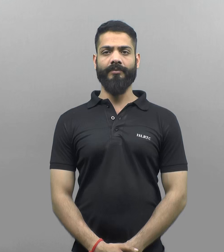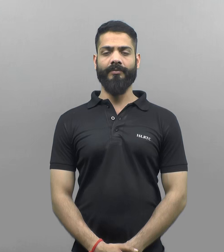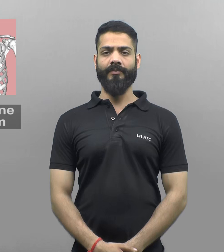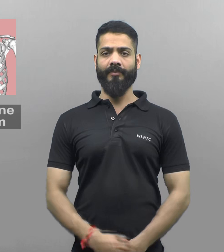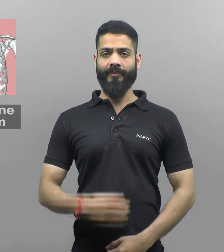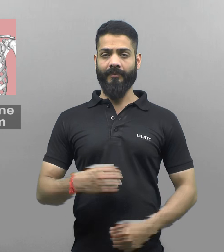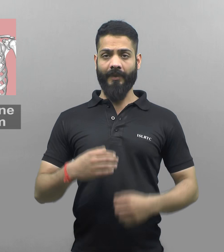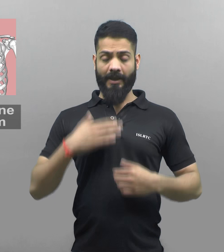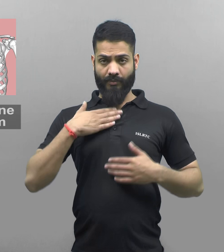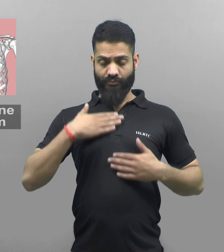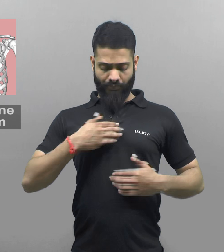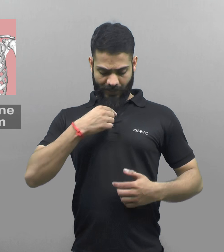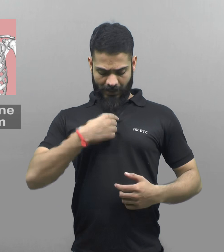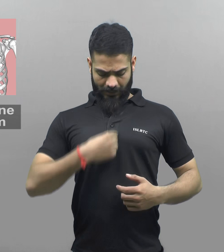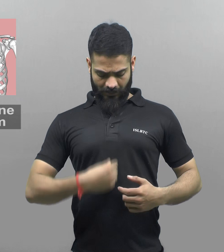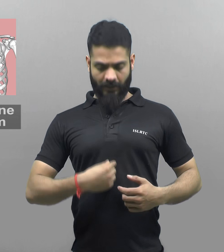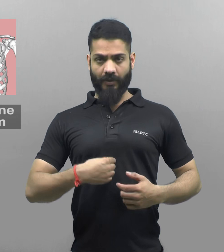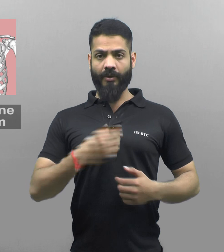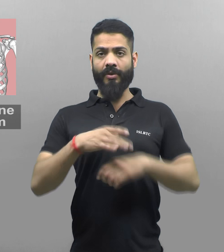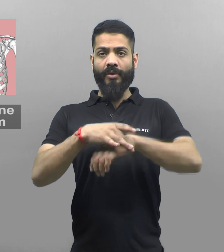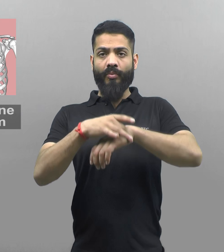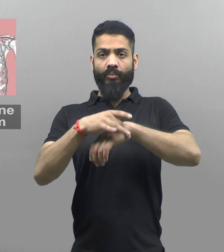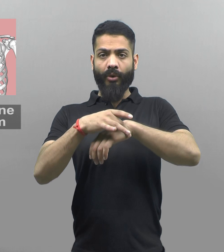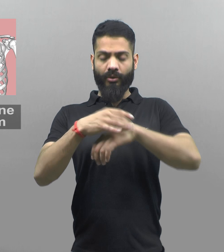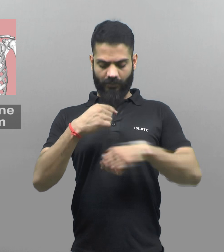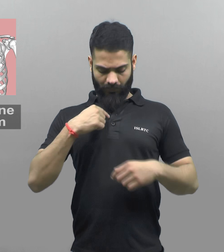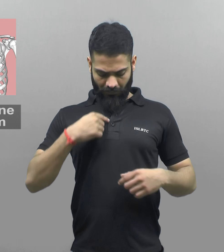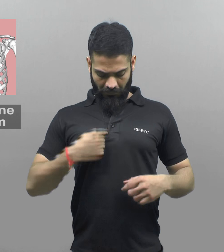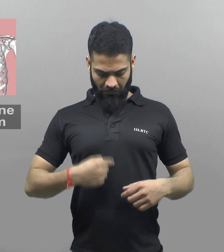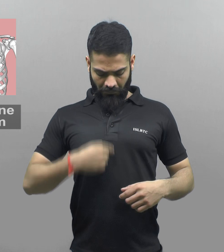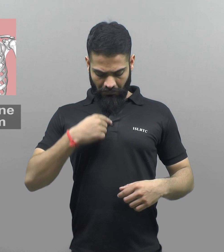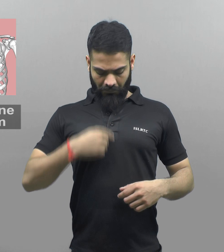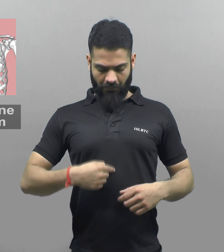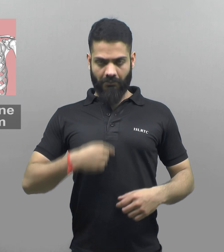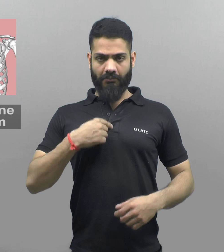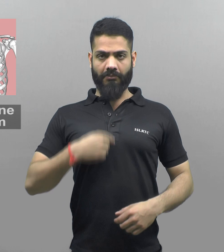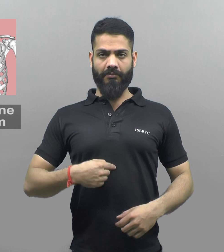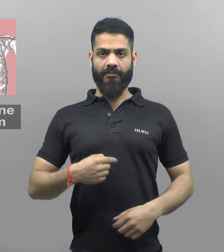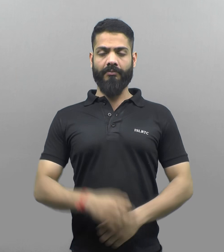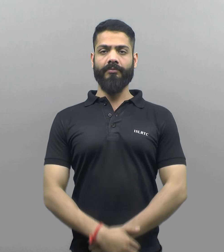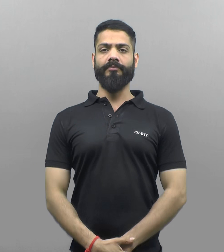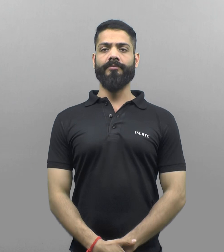Breastbone Sternum